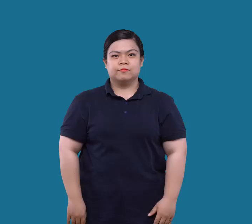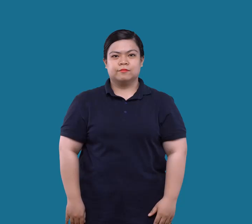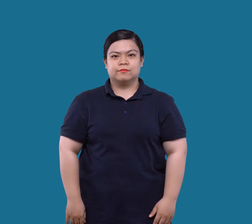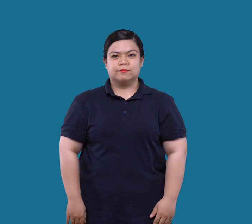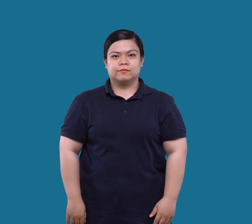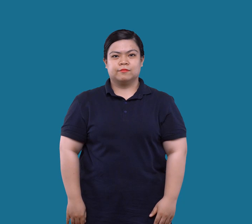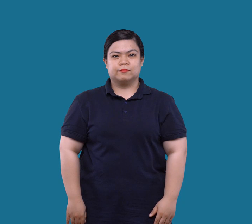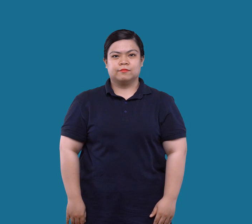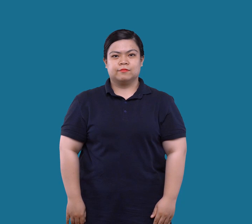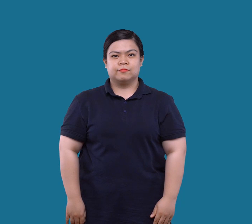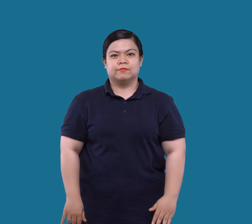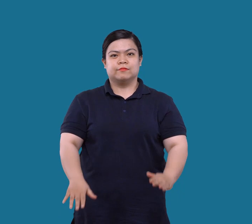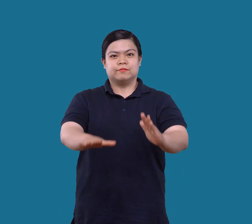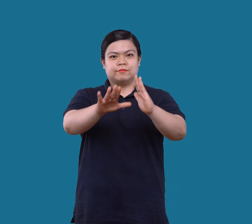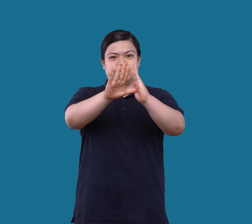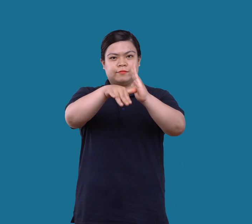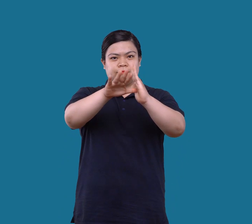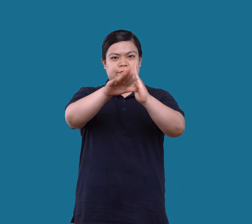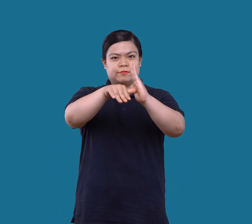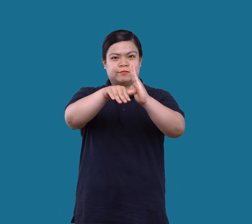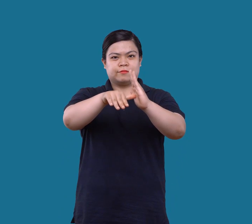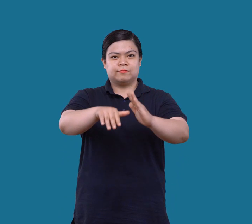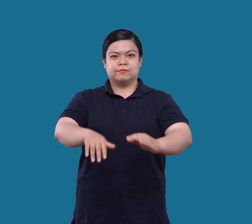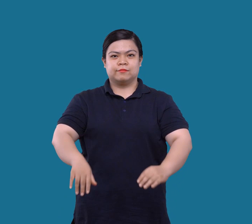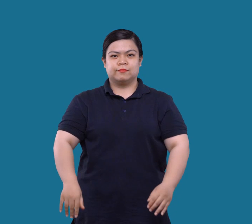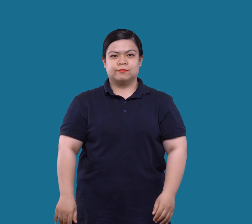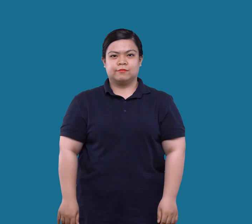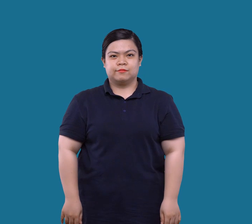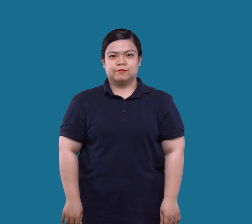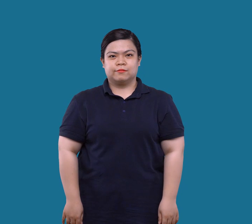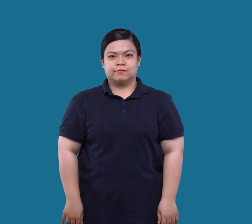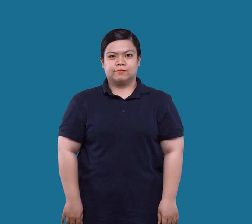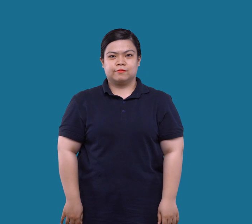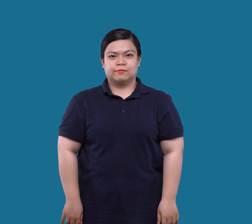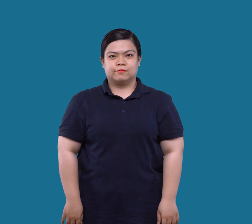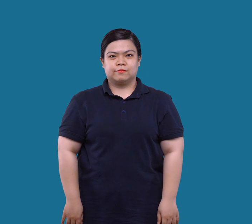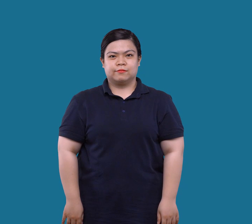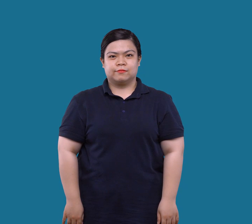trạm xe buýt